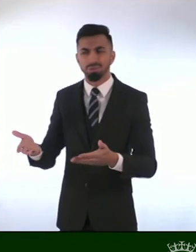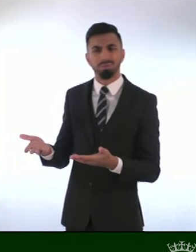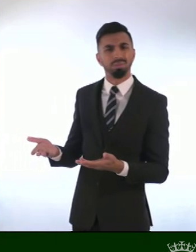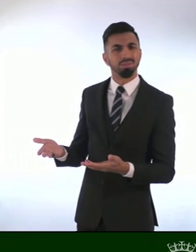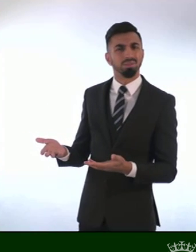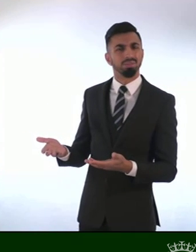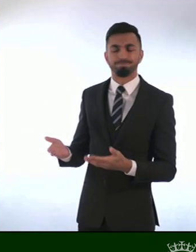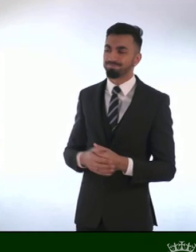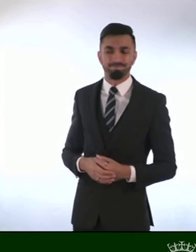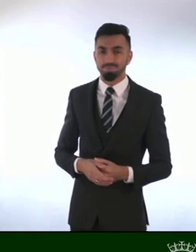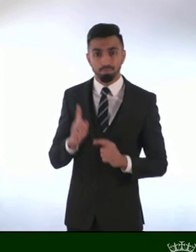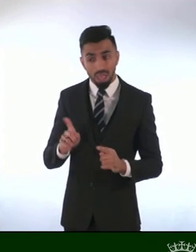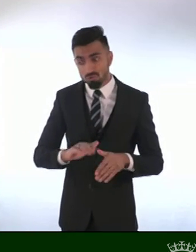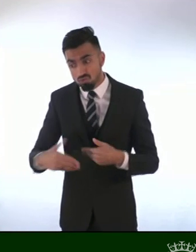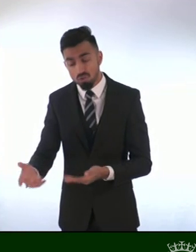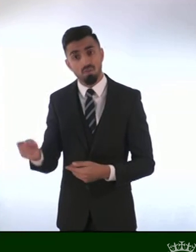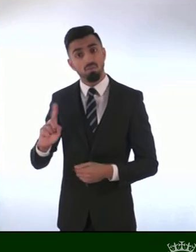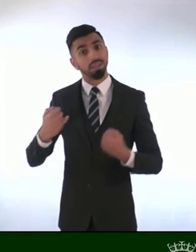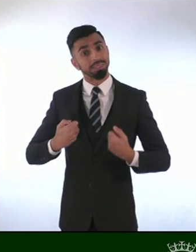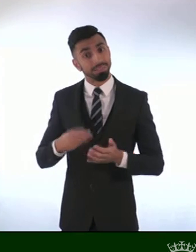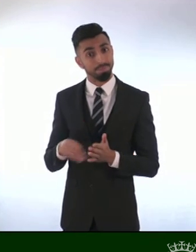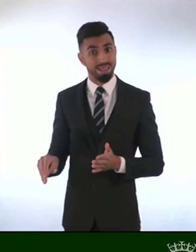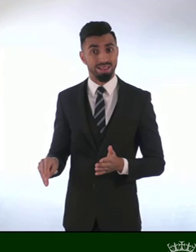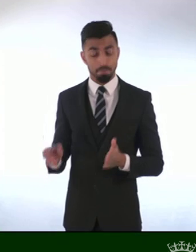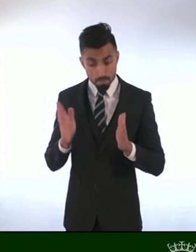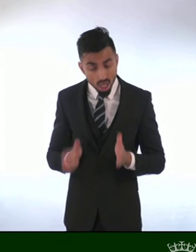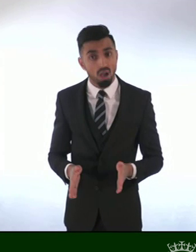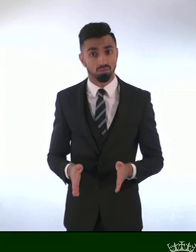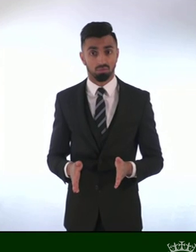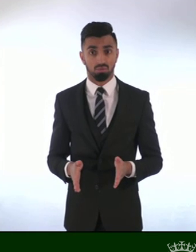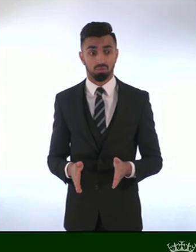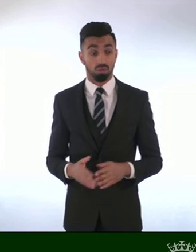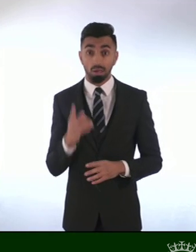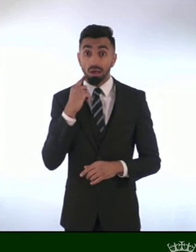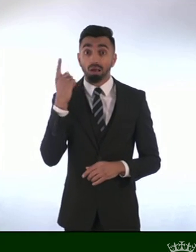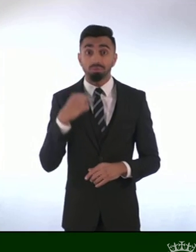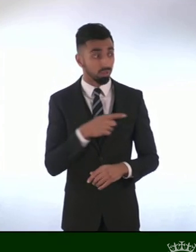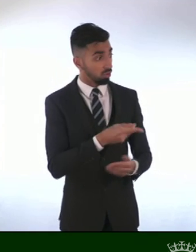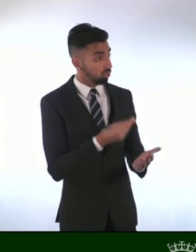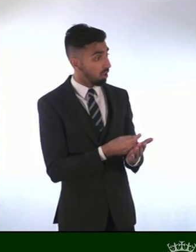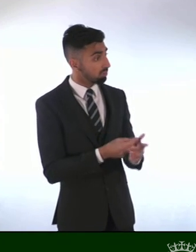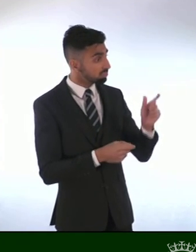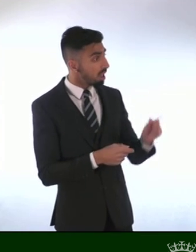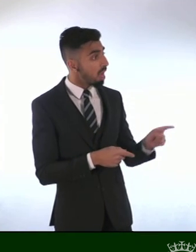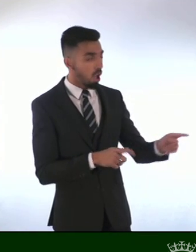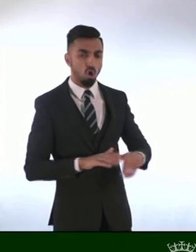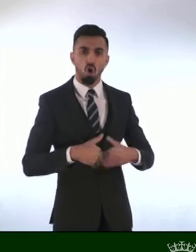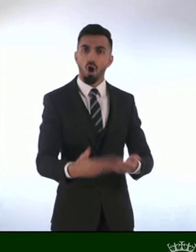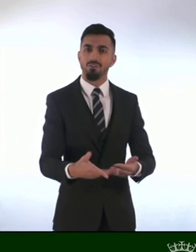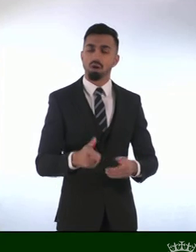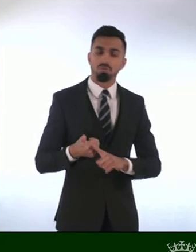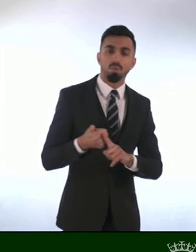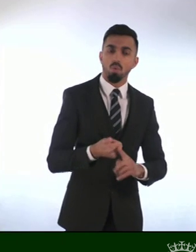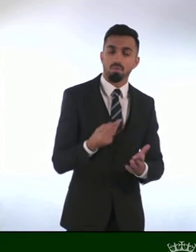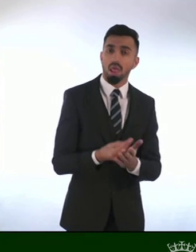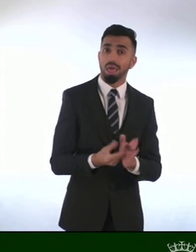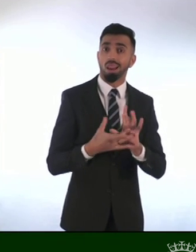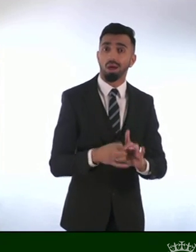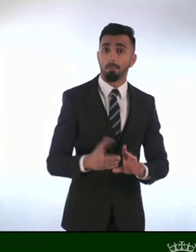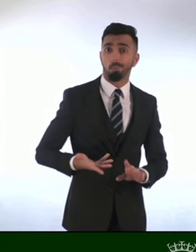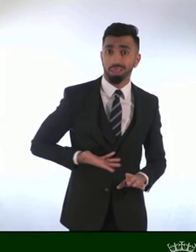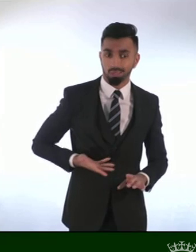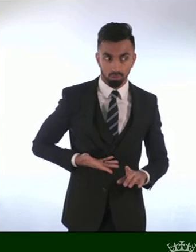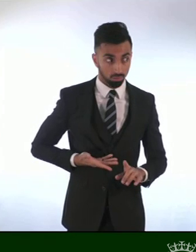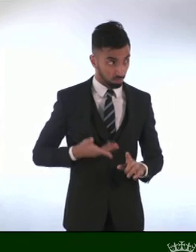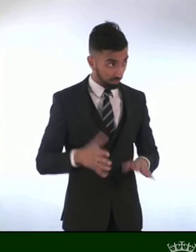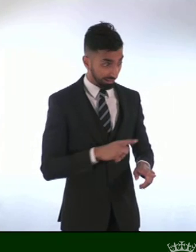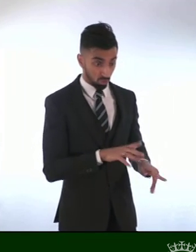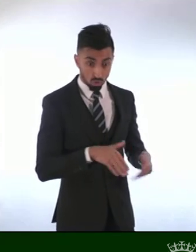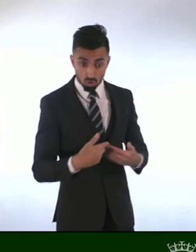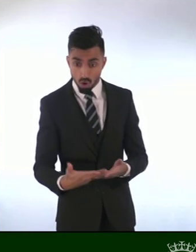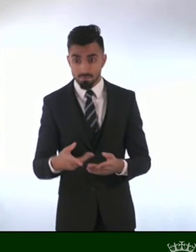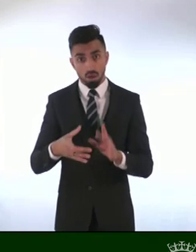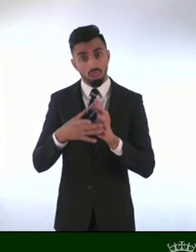Yesterday the Chancellor, unfortunately, offered nothing to the 20 million people living in rented homes, including 3 million households with children.